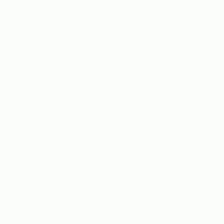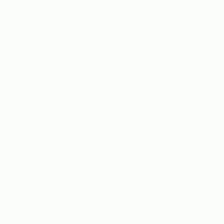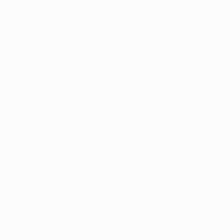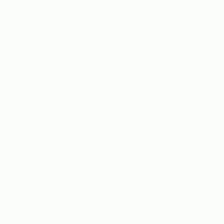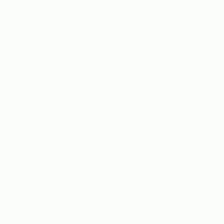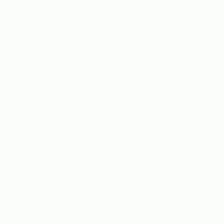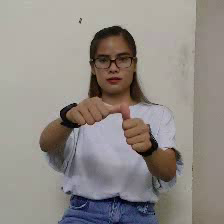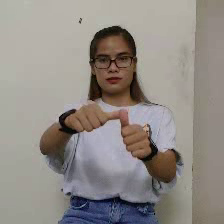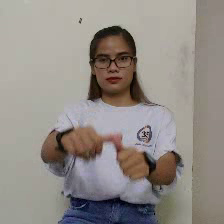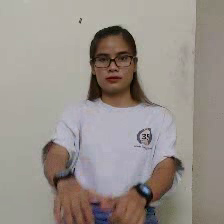Nhớ